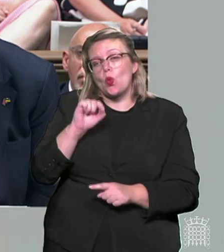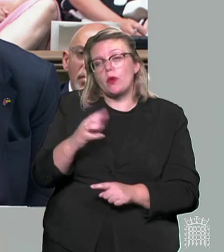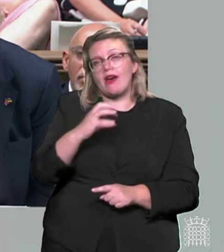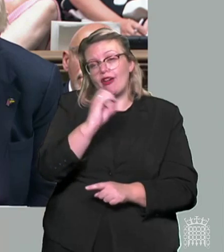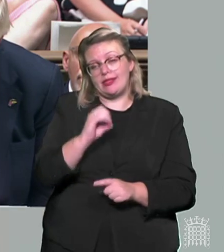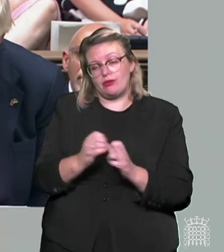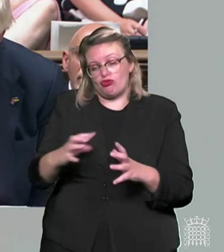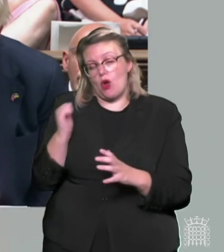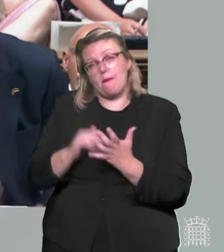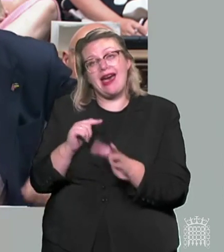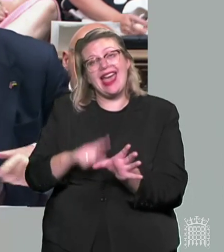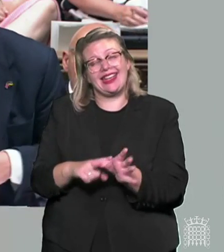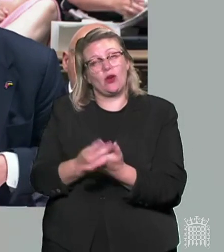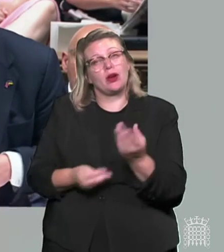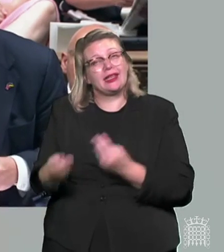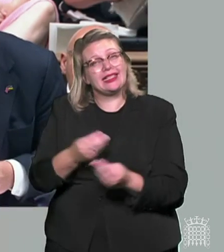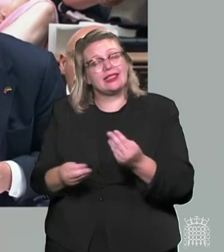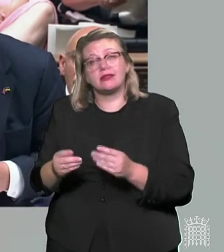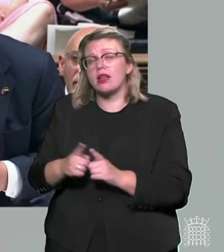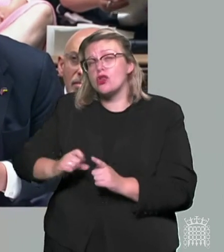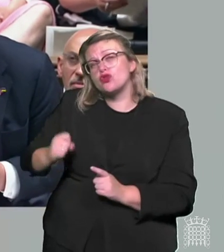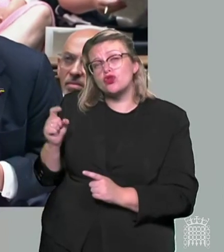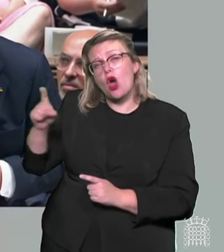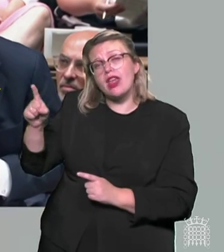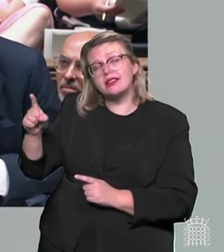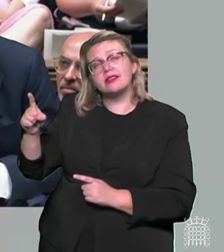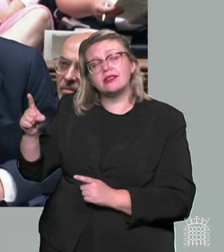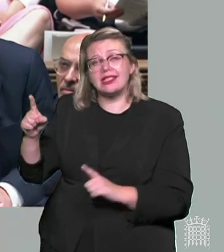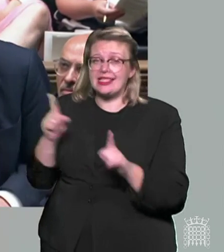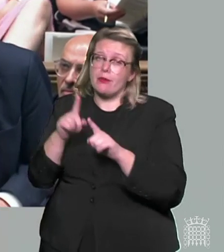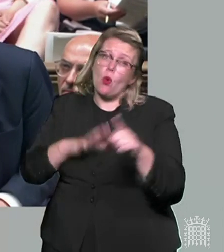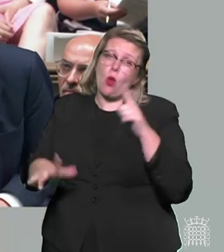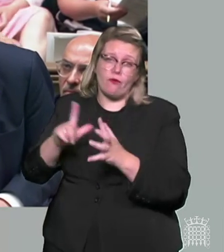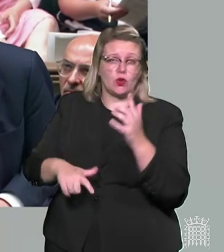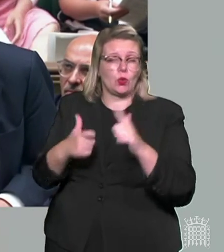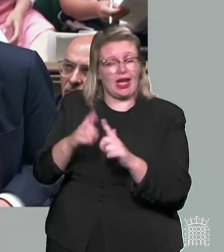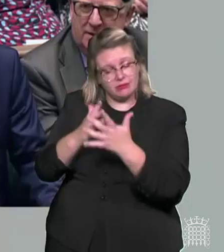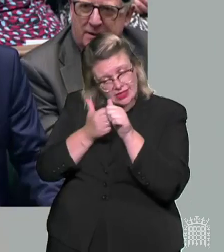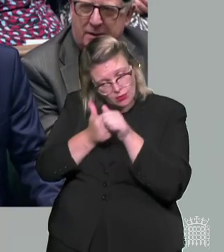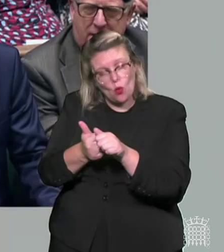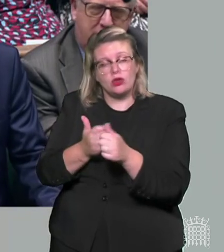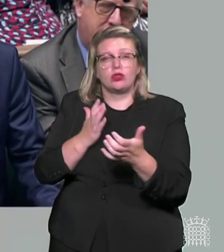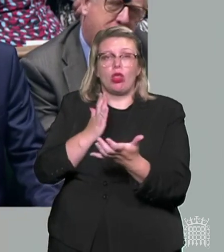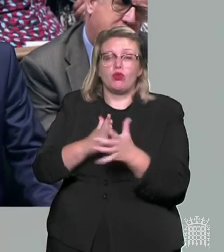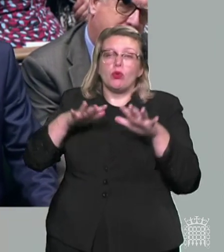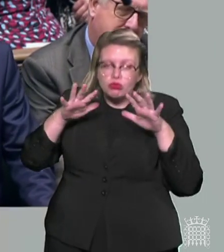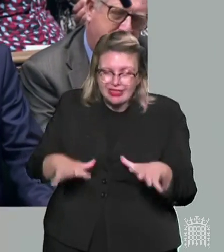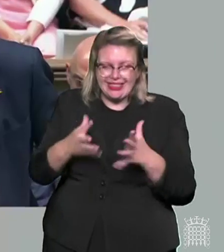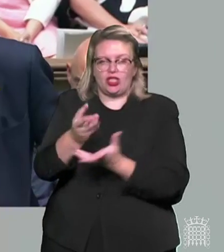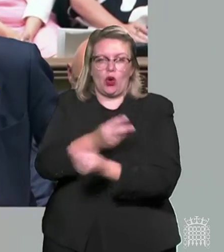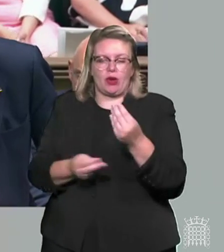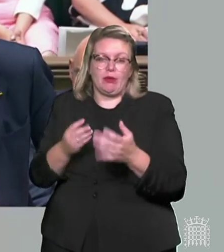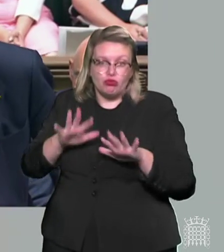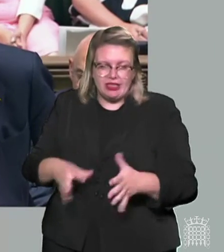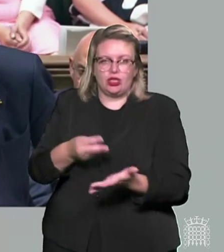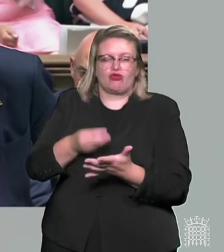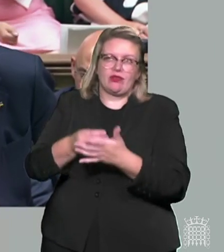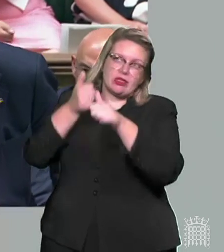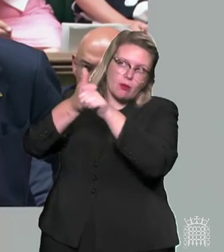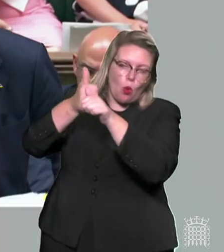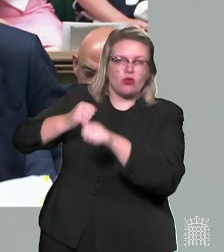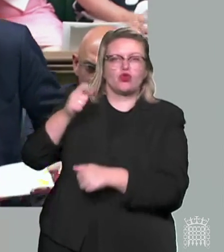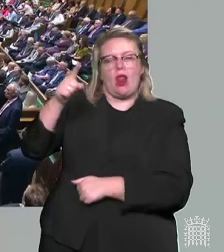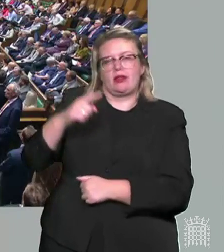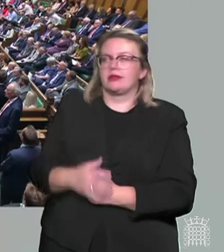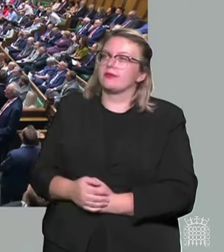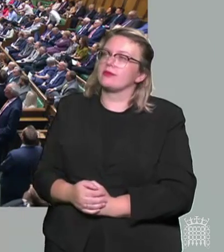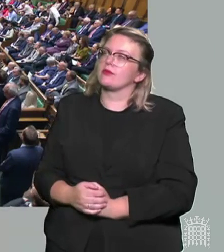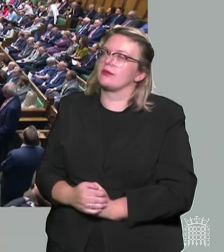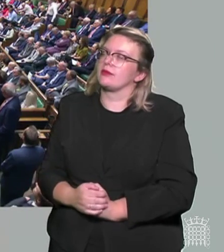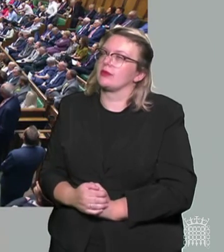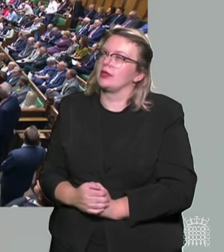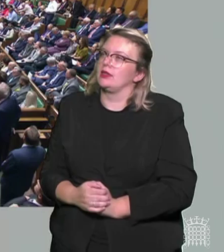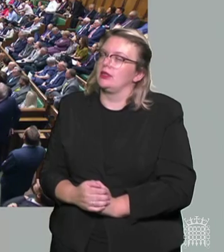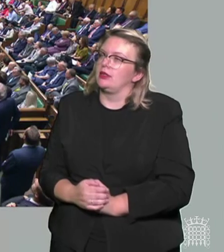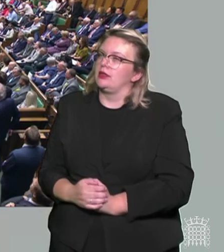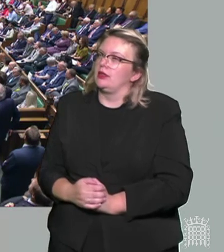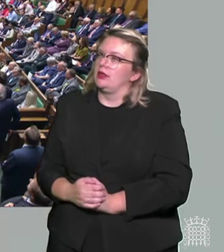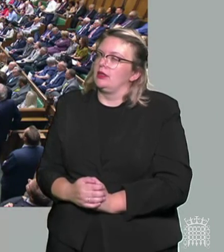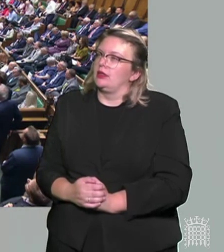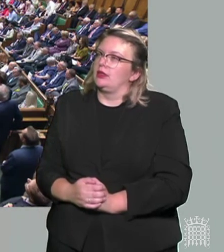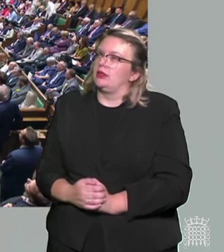Do not forget that the people of Scotland, like the people of the whole of the UK, are supported by the massive fiscal firepower of the UK Treasury, and that is a great advantage.